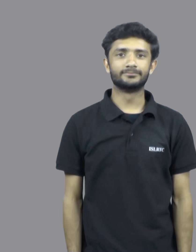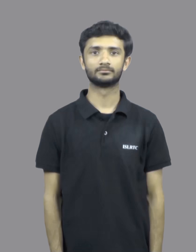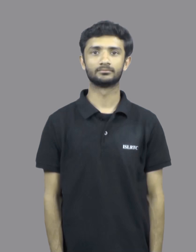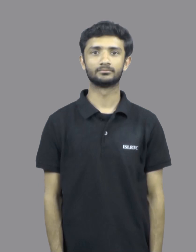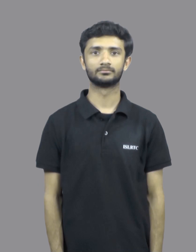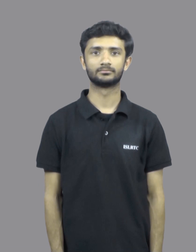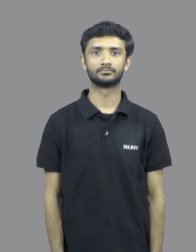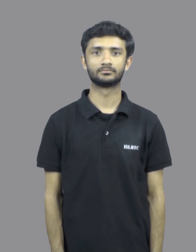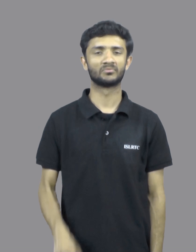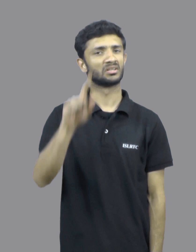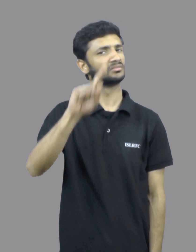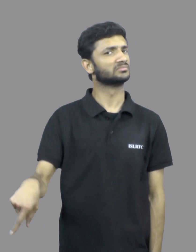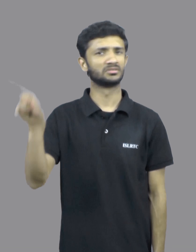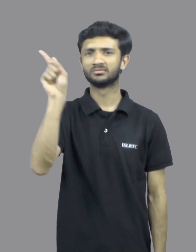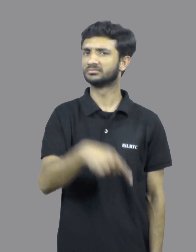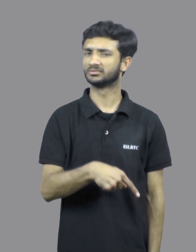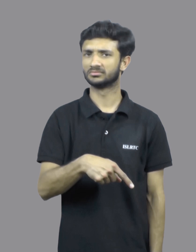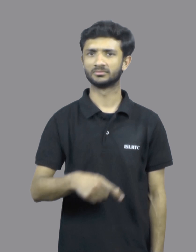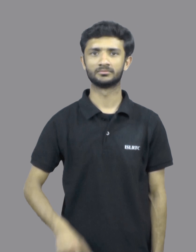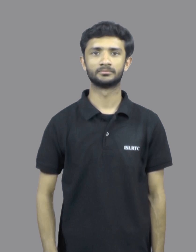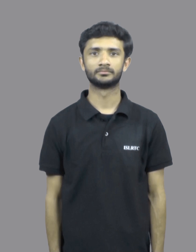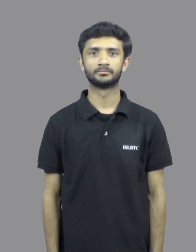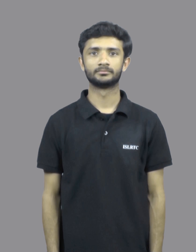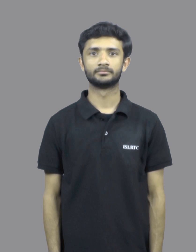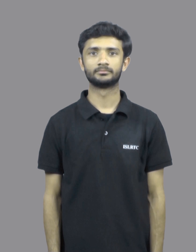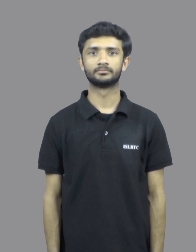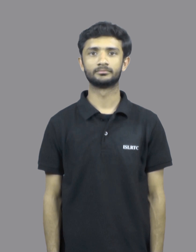Cancel Call off